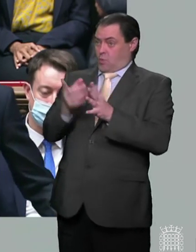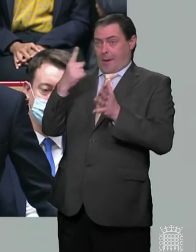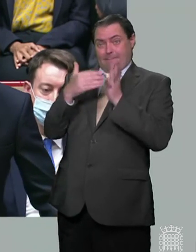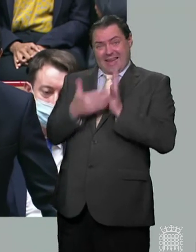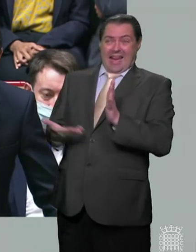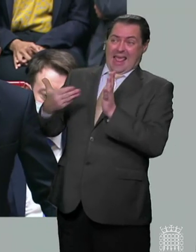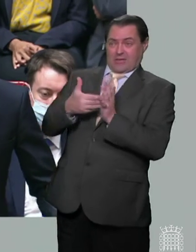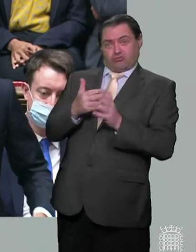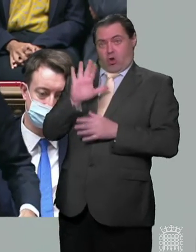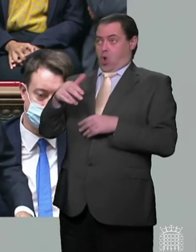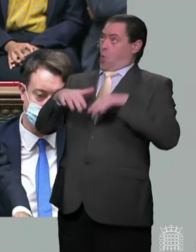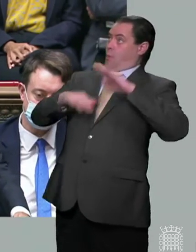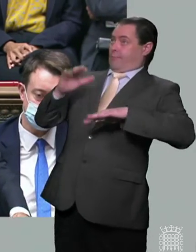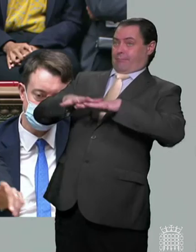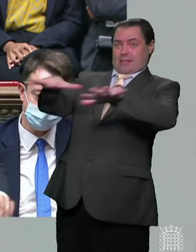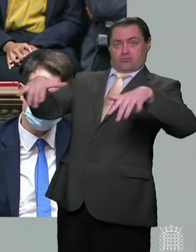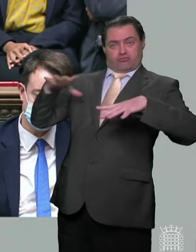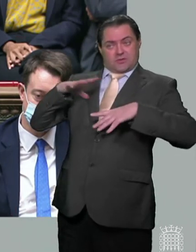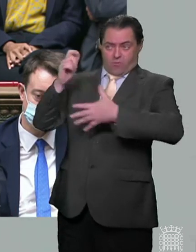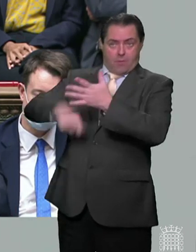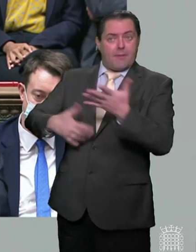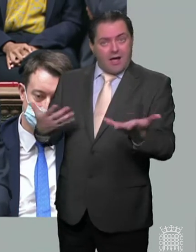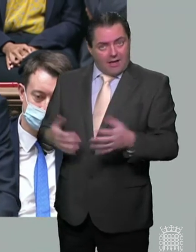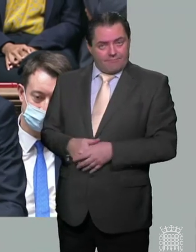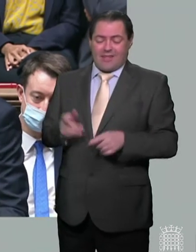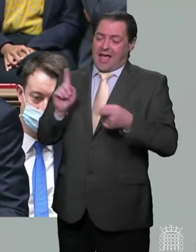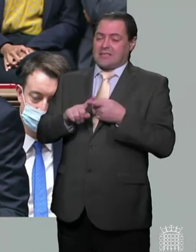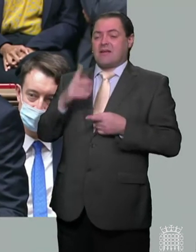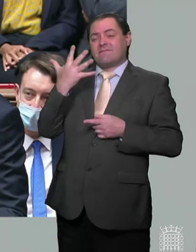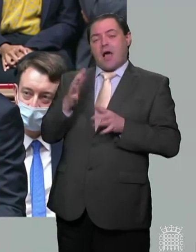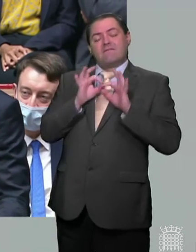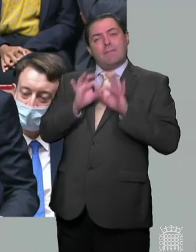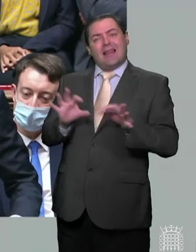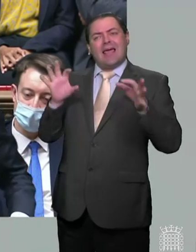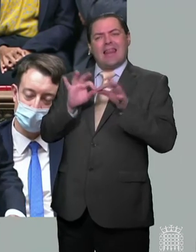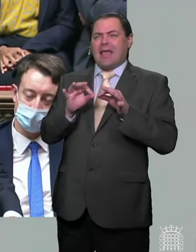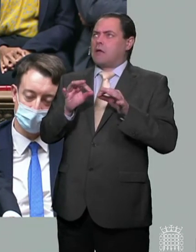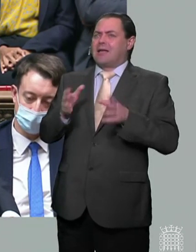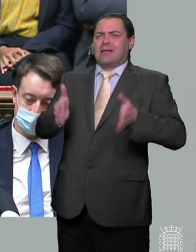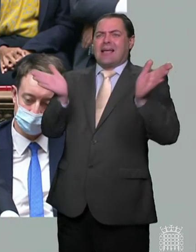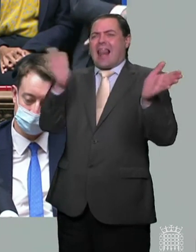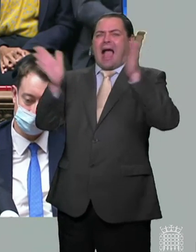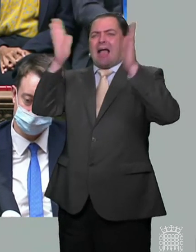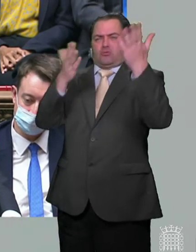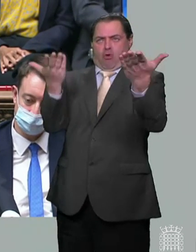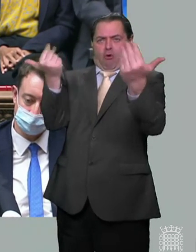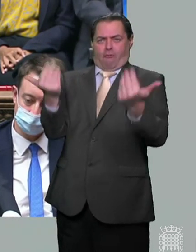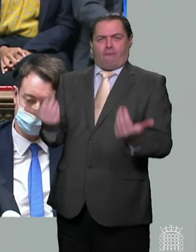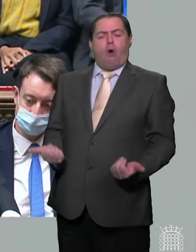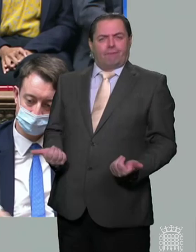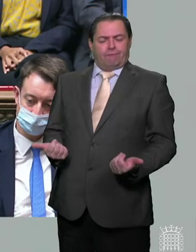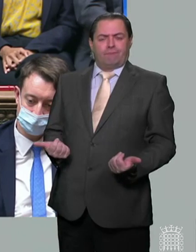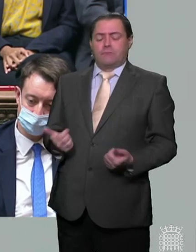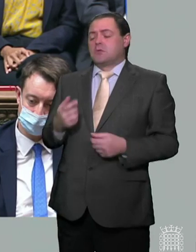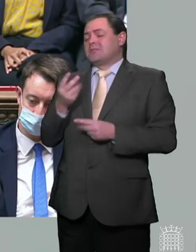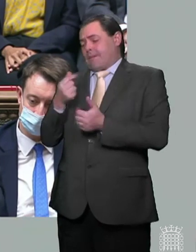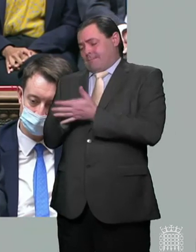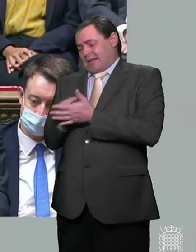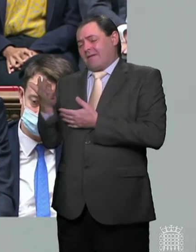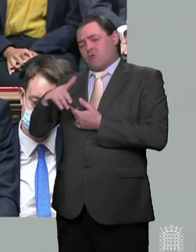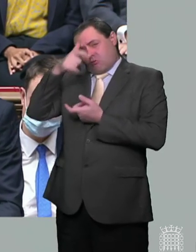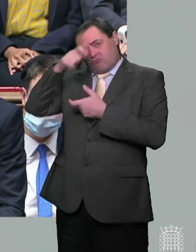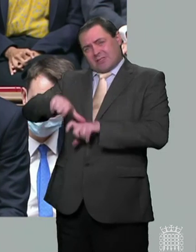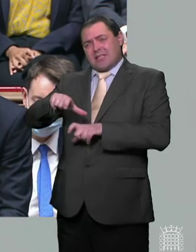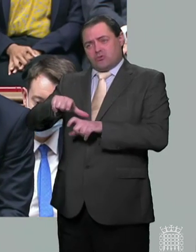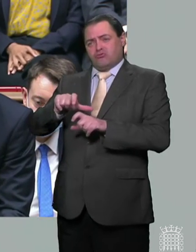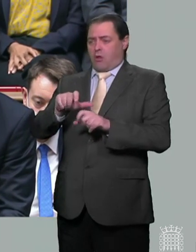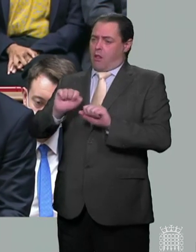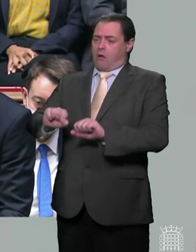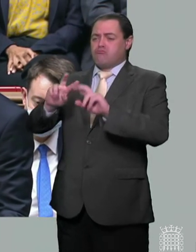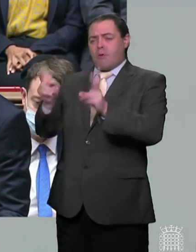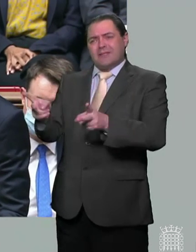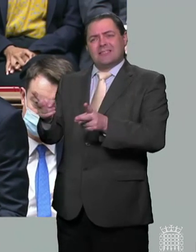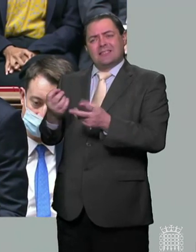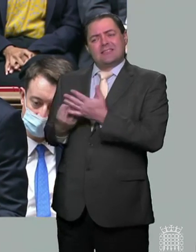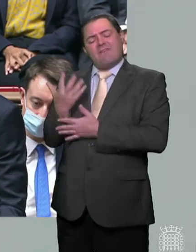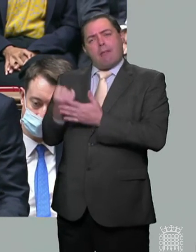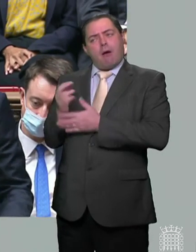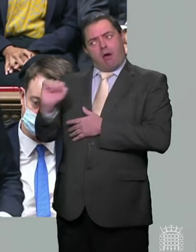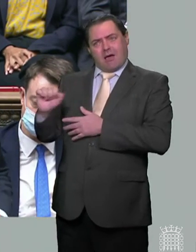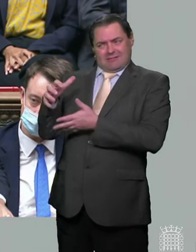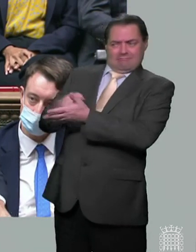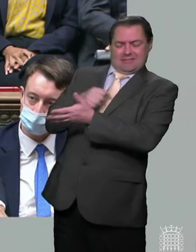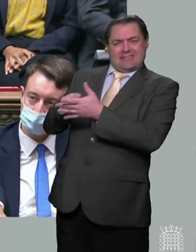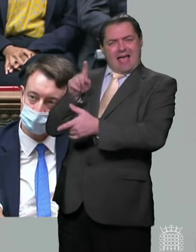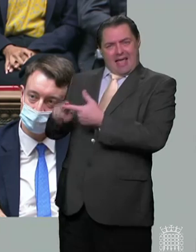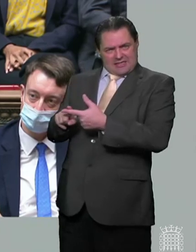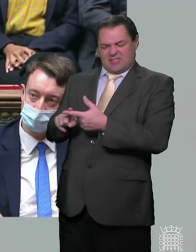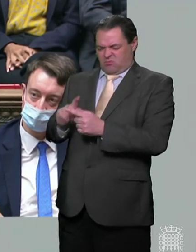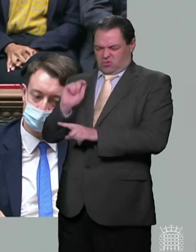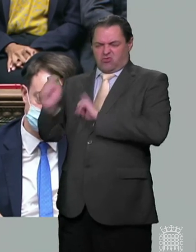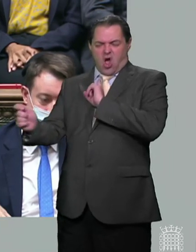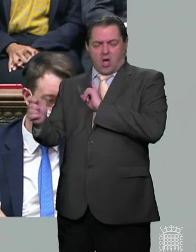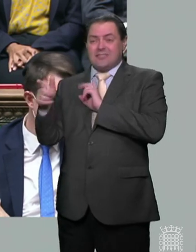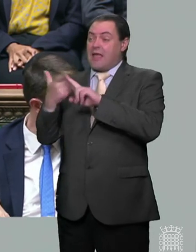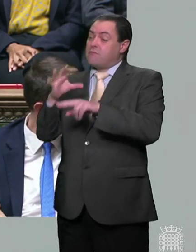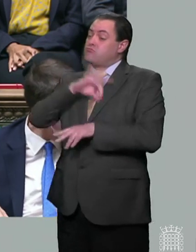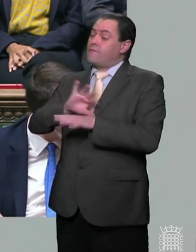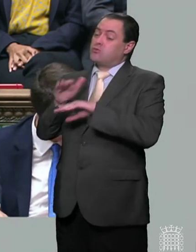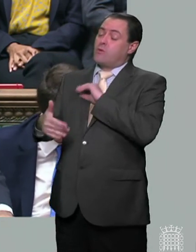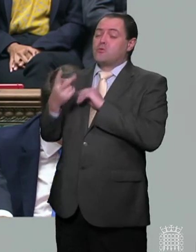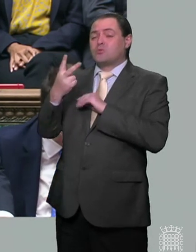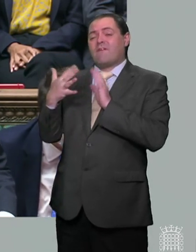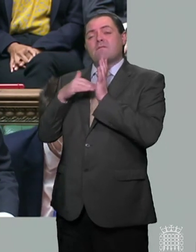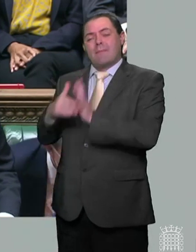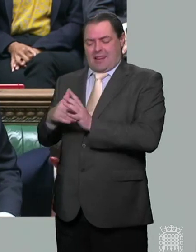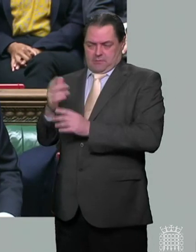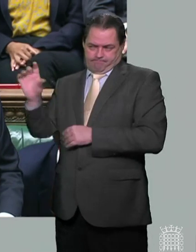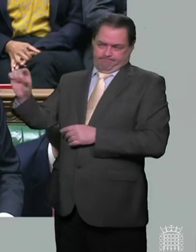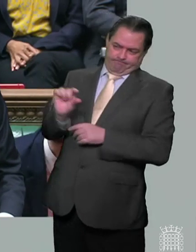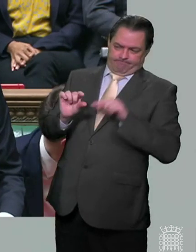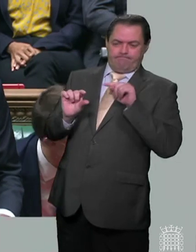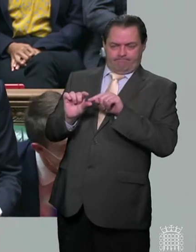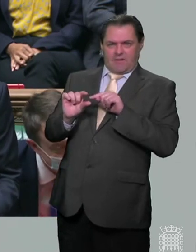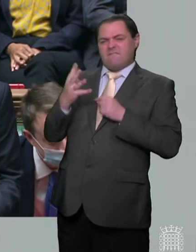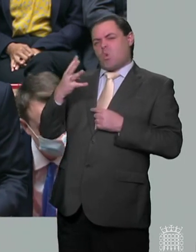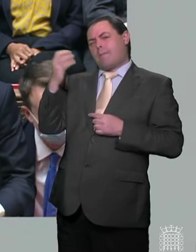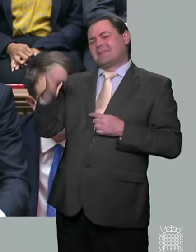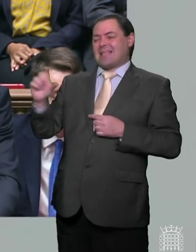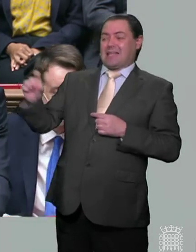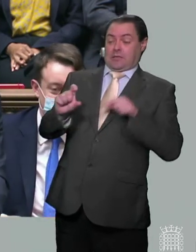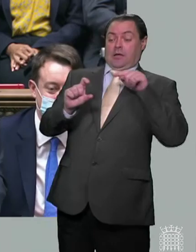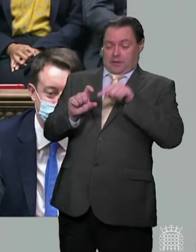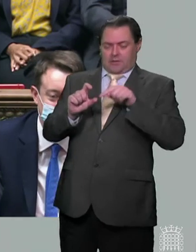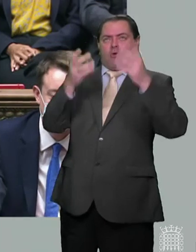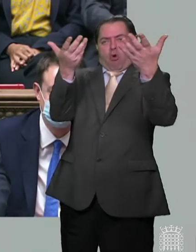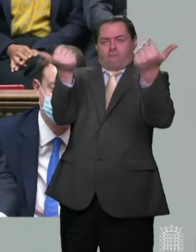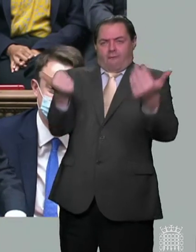We are also confirming £5 billion to remove unsafe cladding from the highest risk buildings, partly funded by the residential property developers tax, which I can confirm will be levied on developers with profits over £25 million at a rate of 4%.